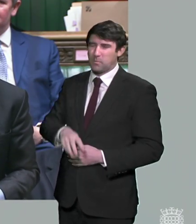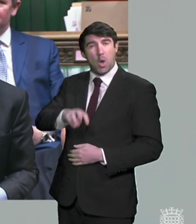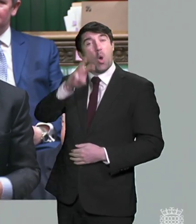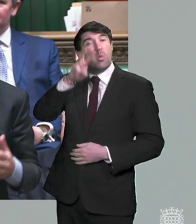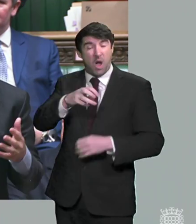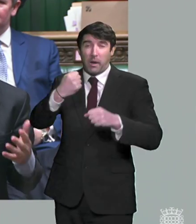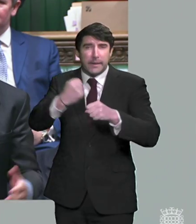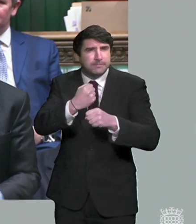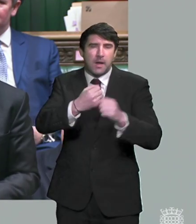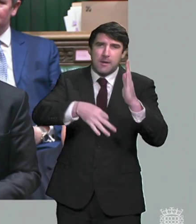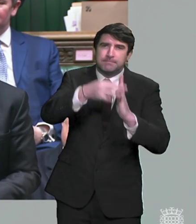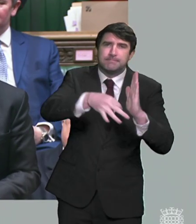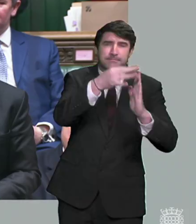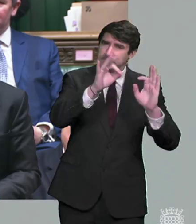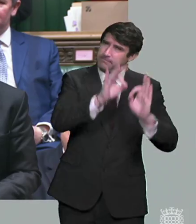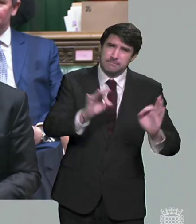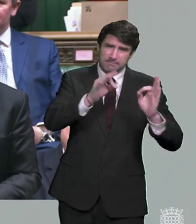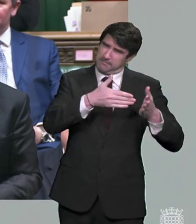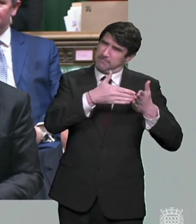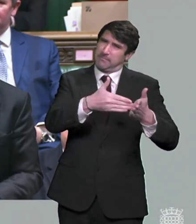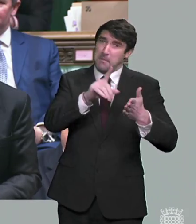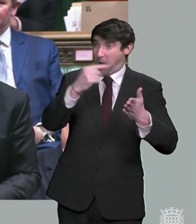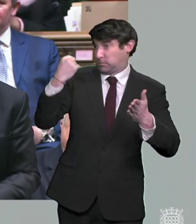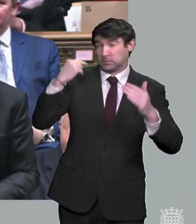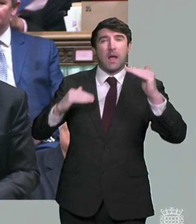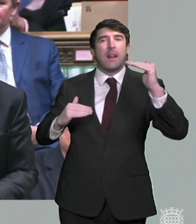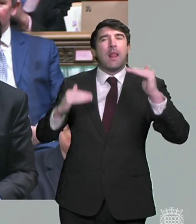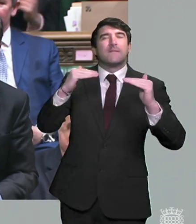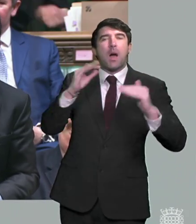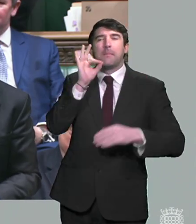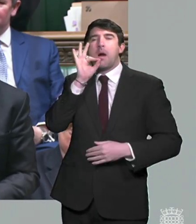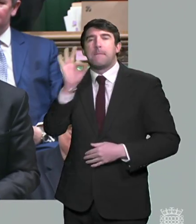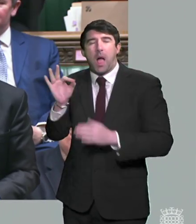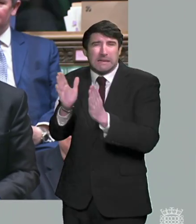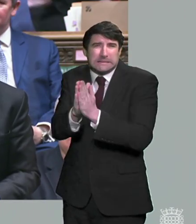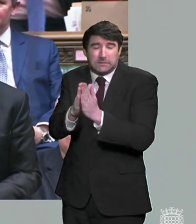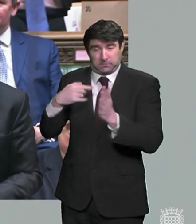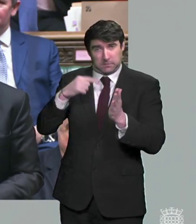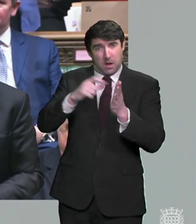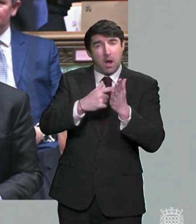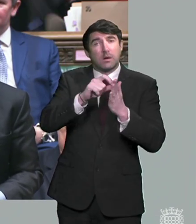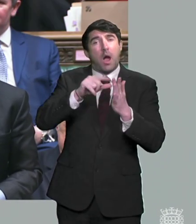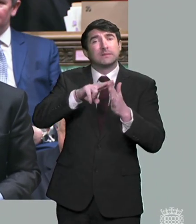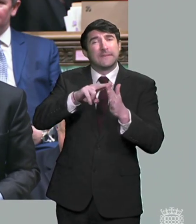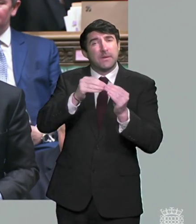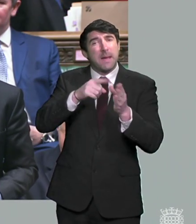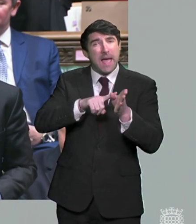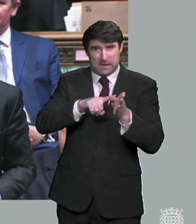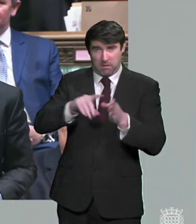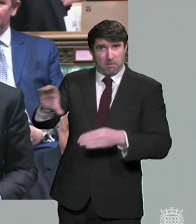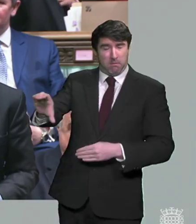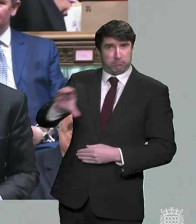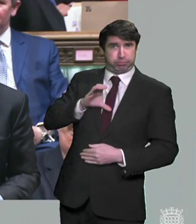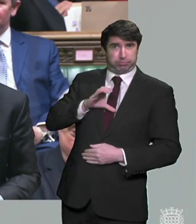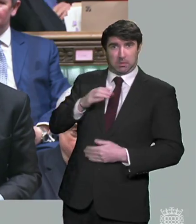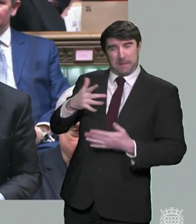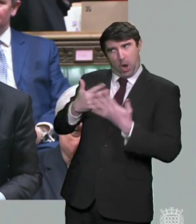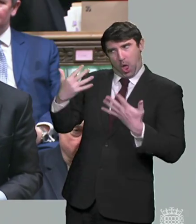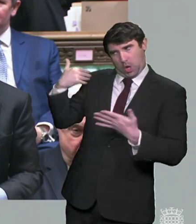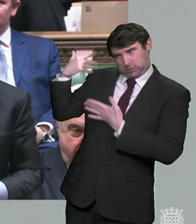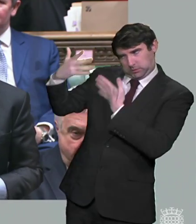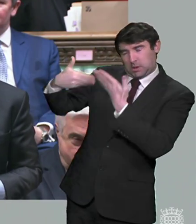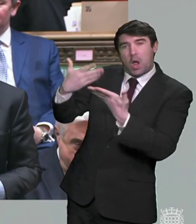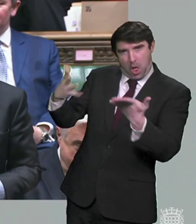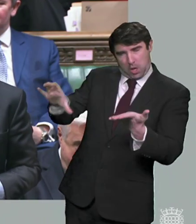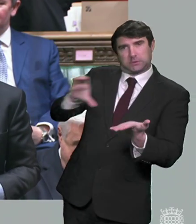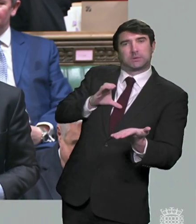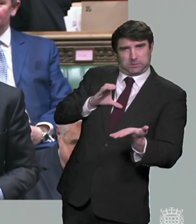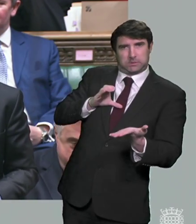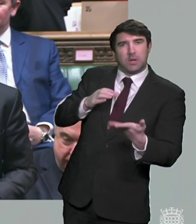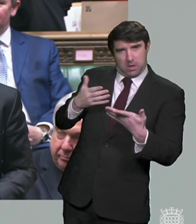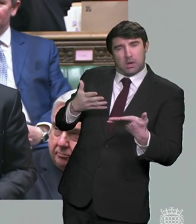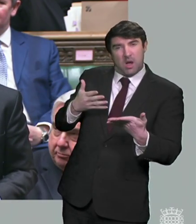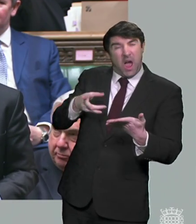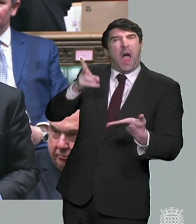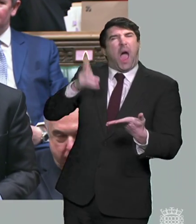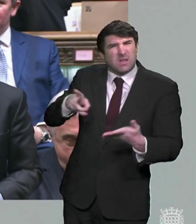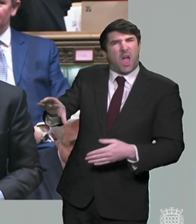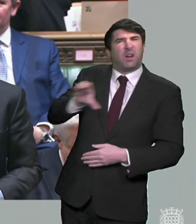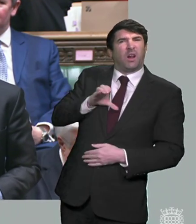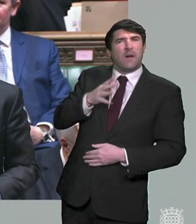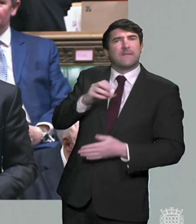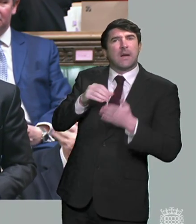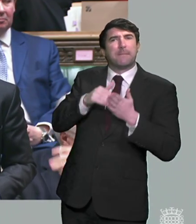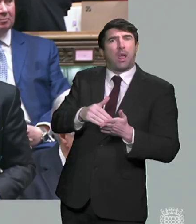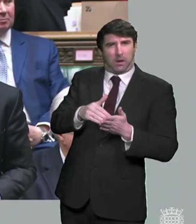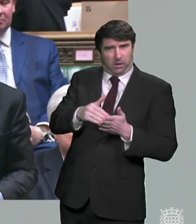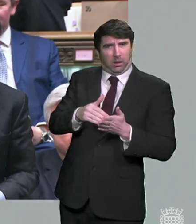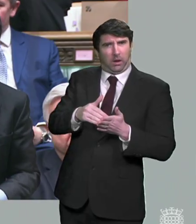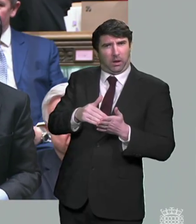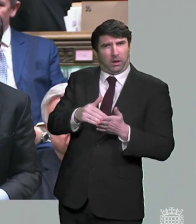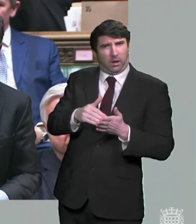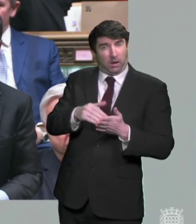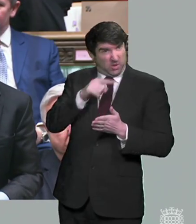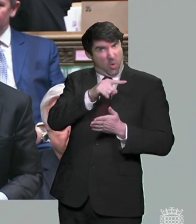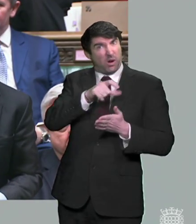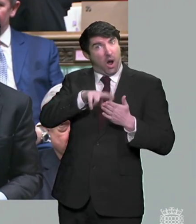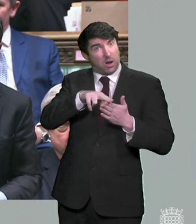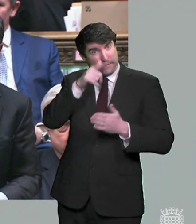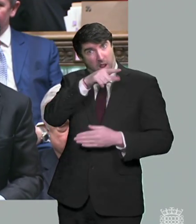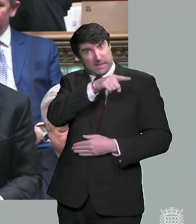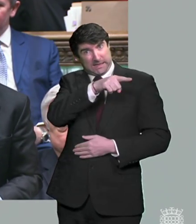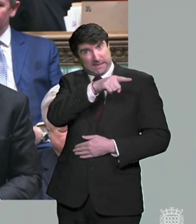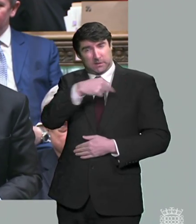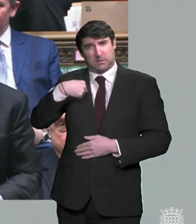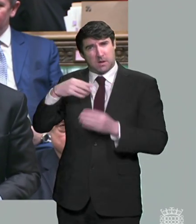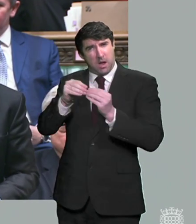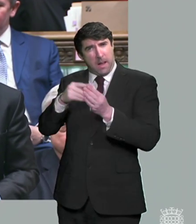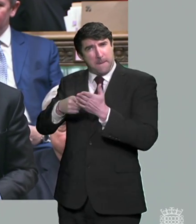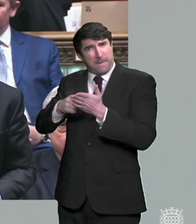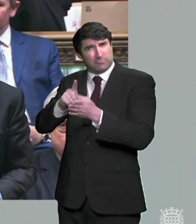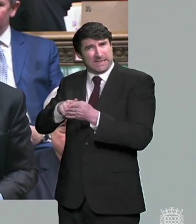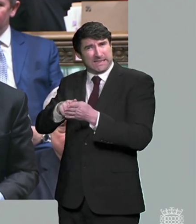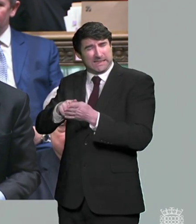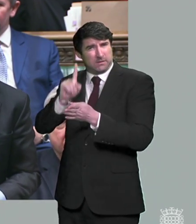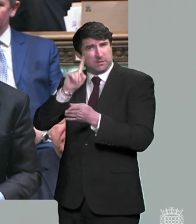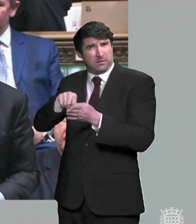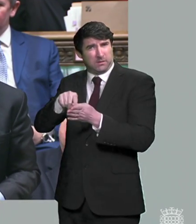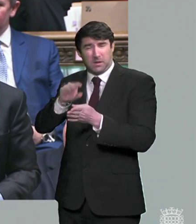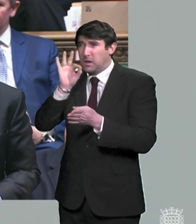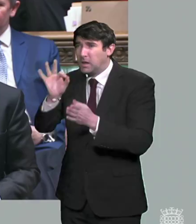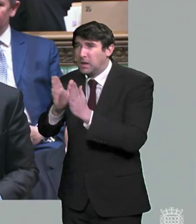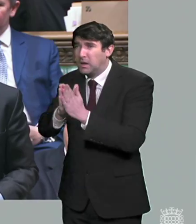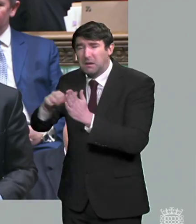In the last levelling-up fund round, however, Cardiff bay, which has received billions of pounds for regeneration in recent decades, received a further £50 million, but Barry Making Waves, which is delivering a marina project, was ignored.